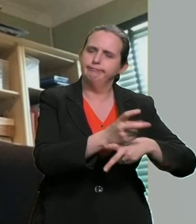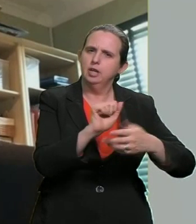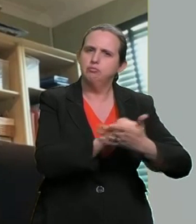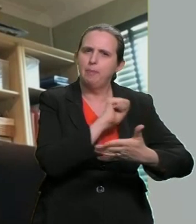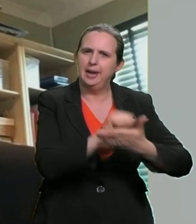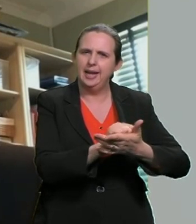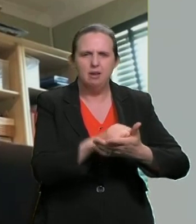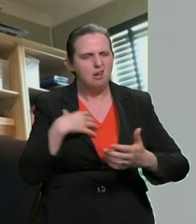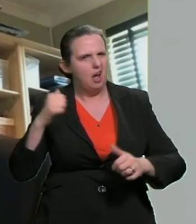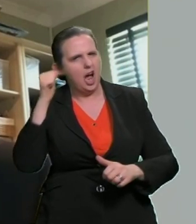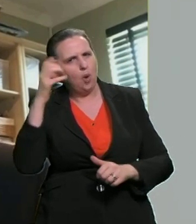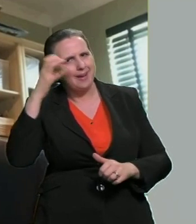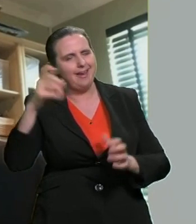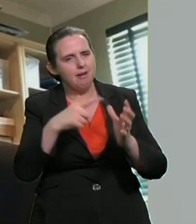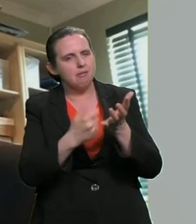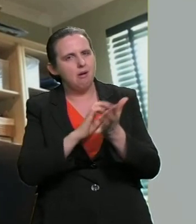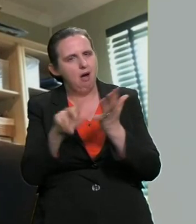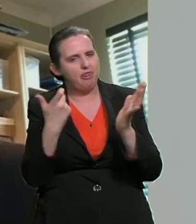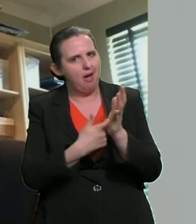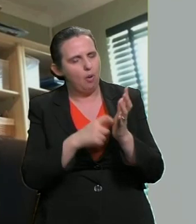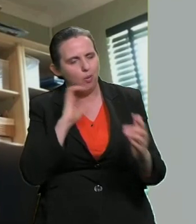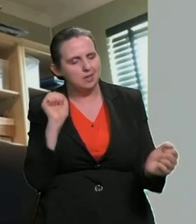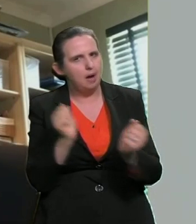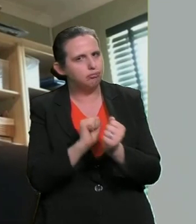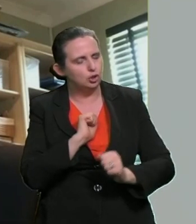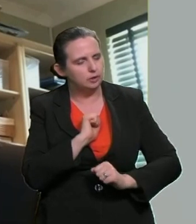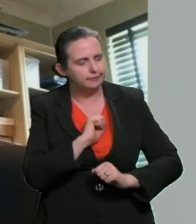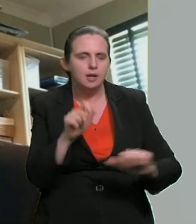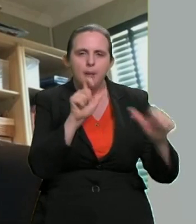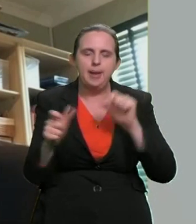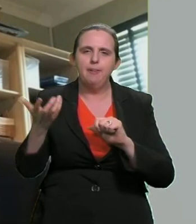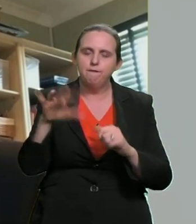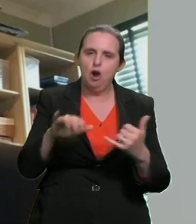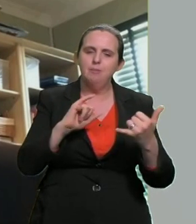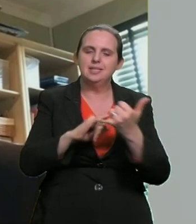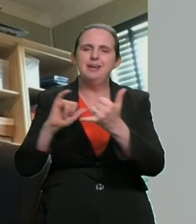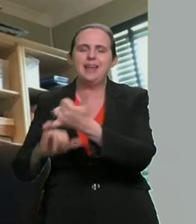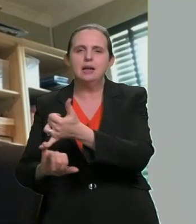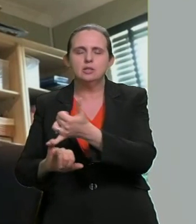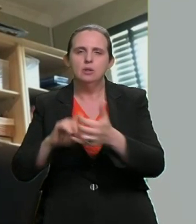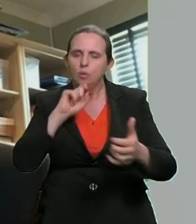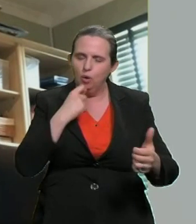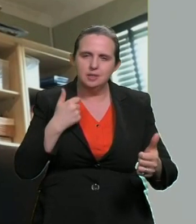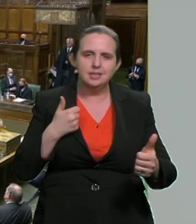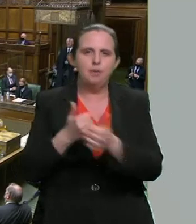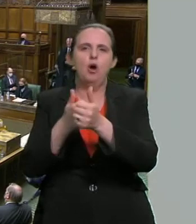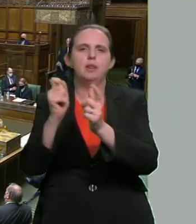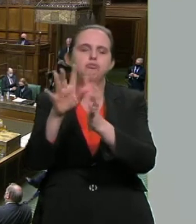I know that King Alfred would approve of that, and I know that the people of Somerset will certainly support the Prime Minister if he supports us.